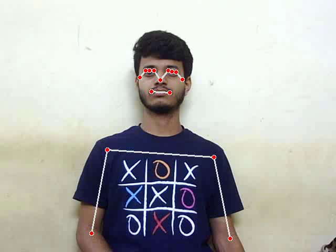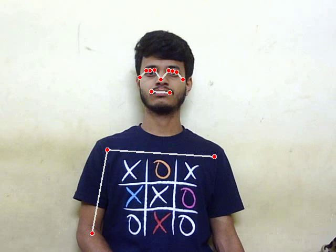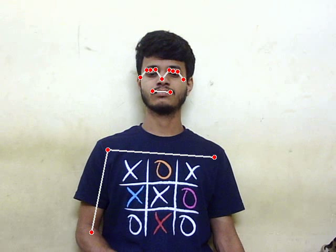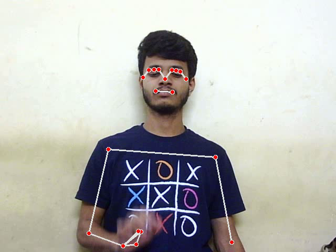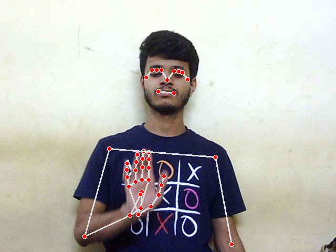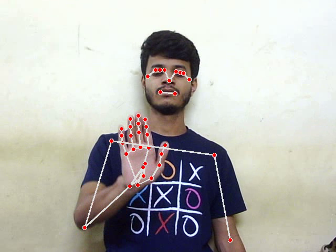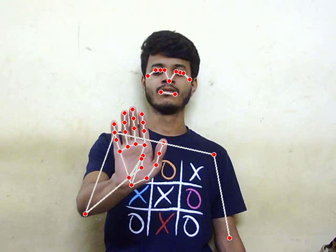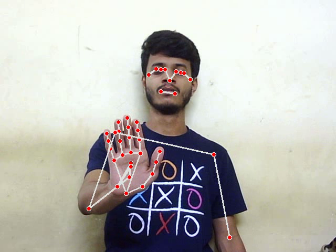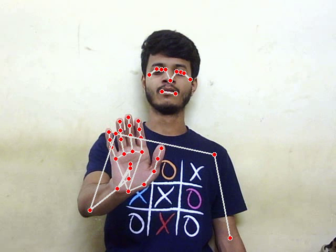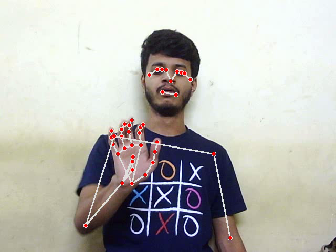your